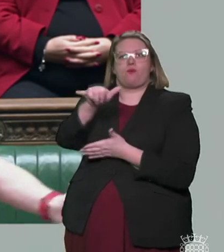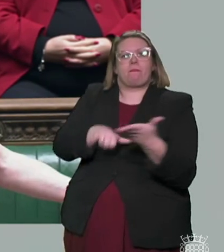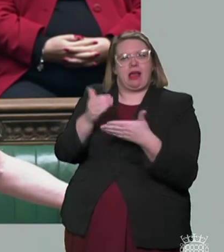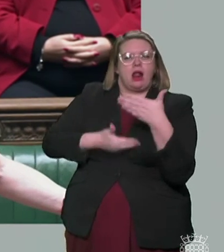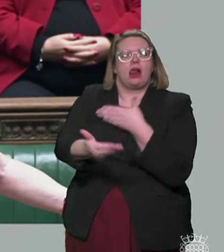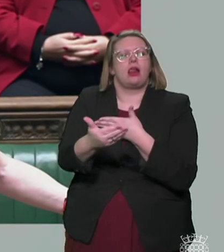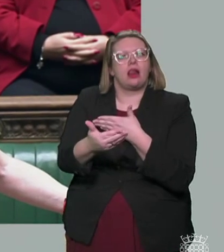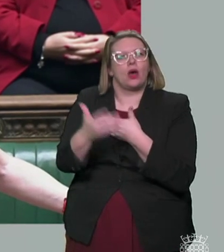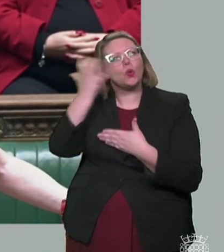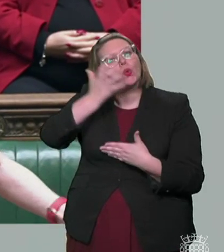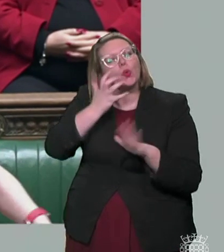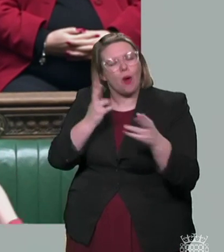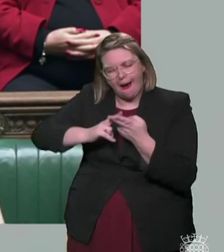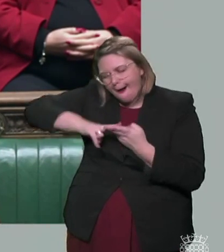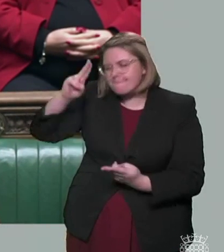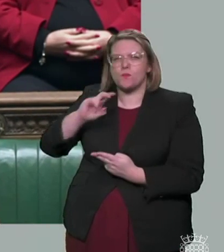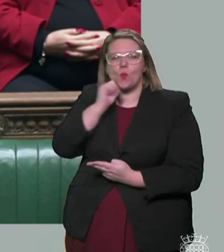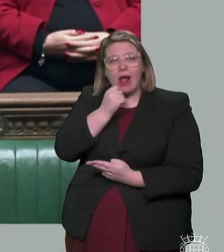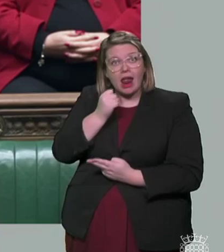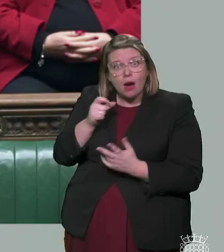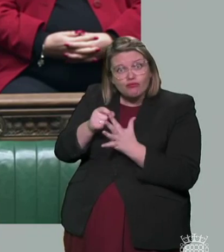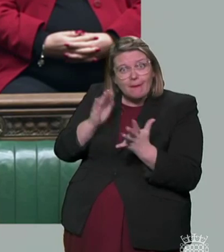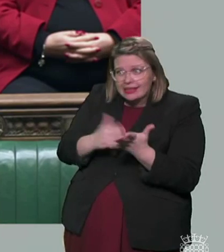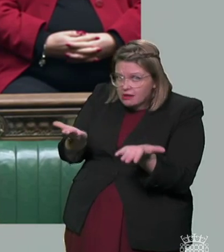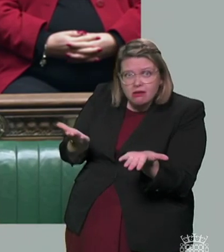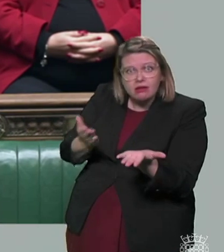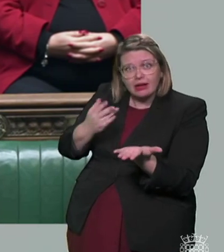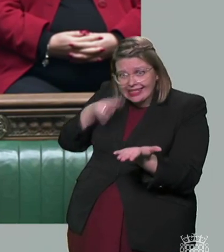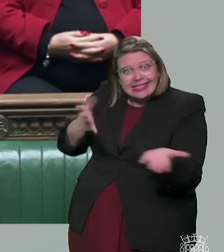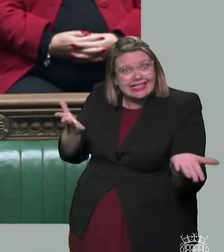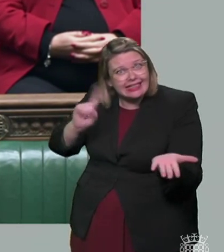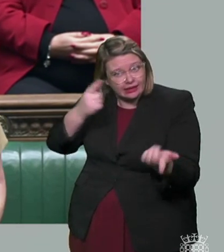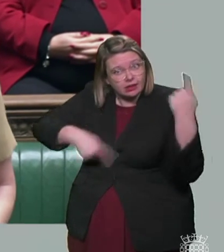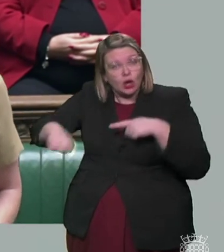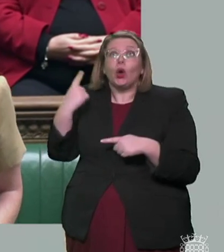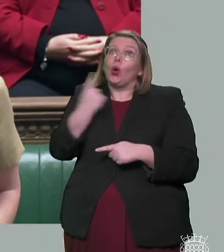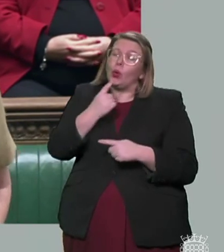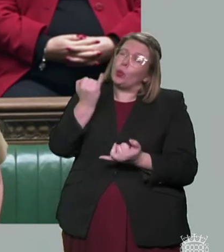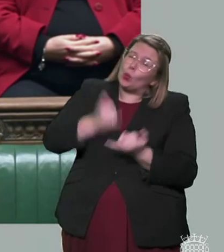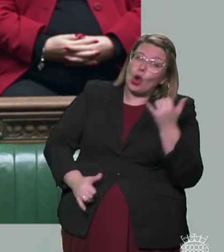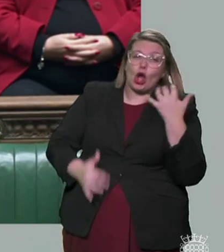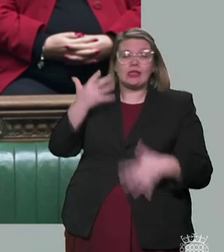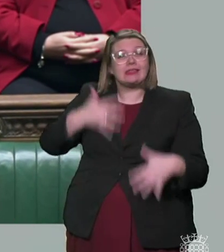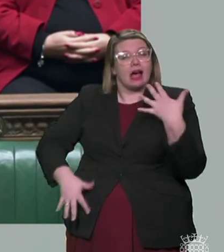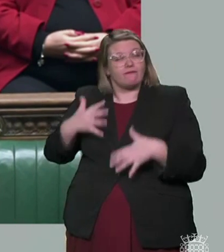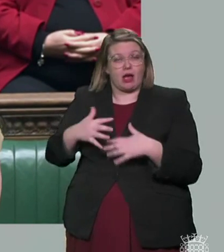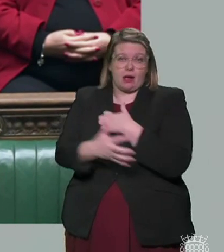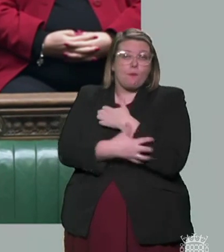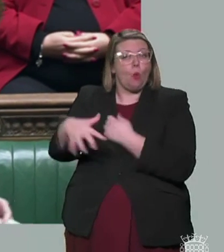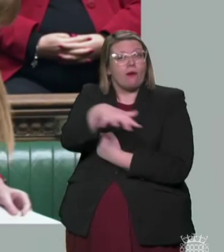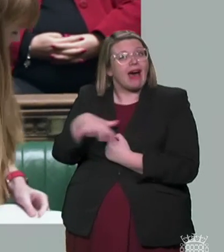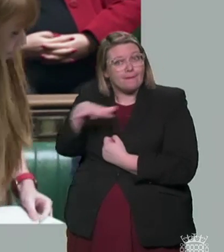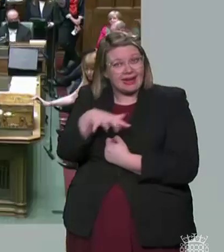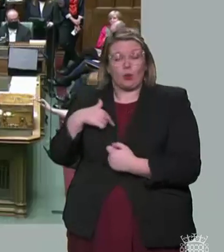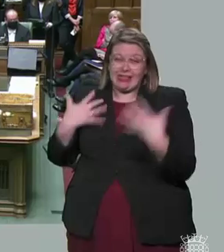Cannot the Prime Minister see what is happening? Yet again, working families are picking up the tab for his incompetence.